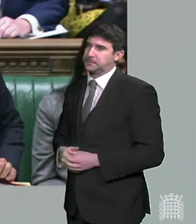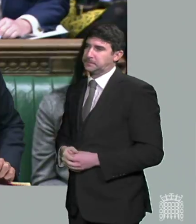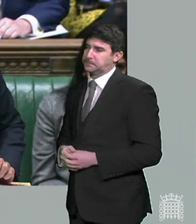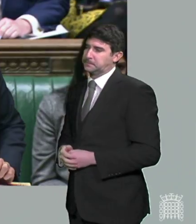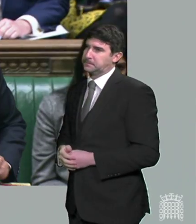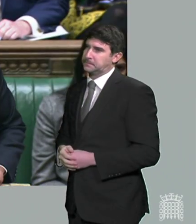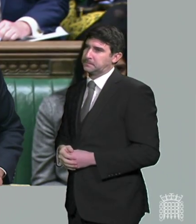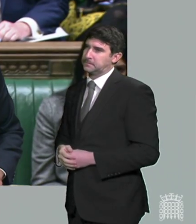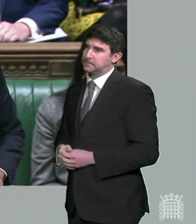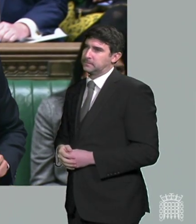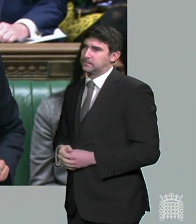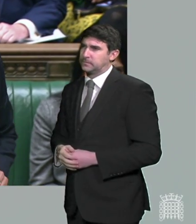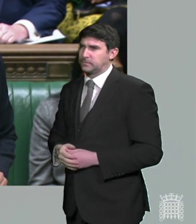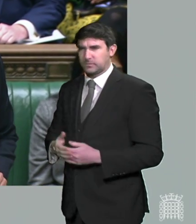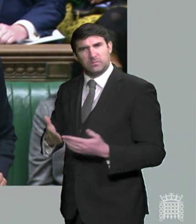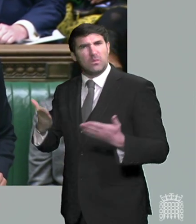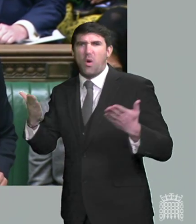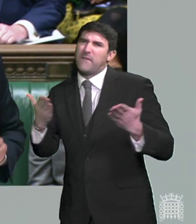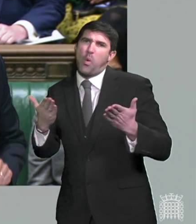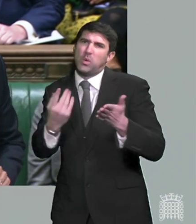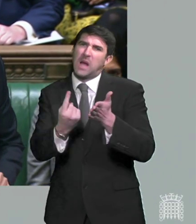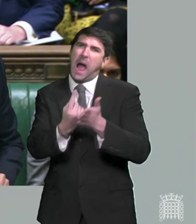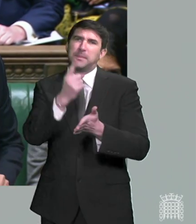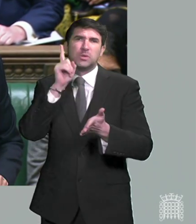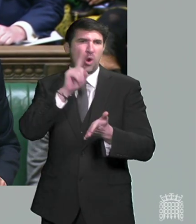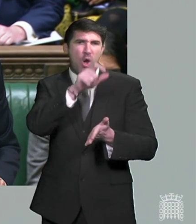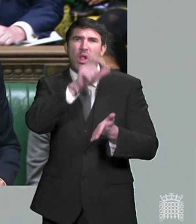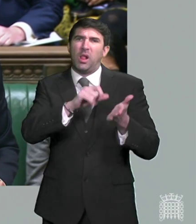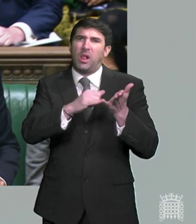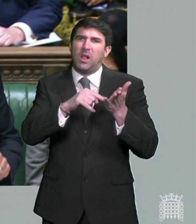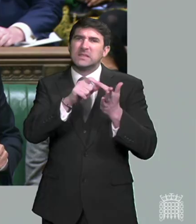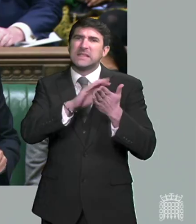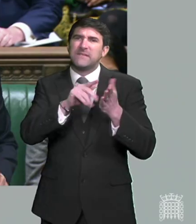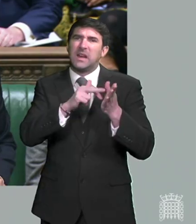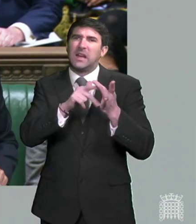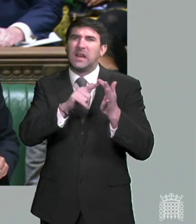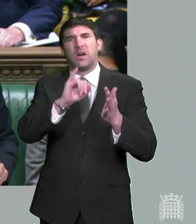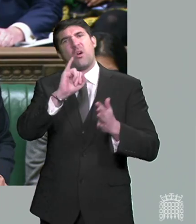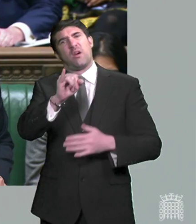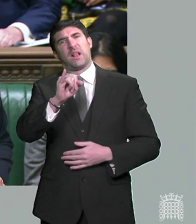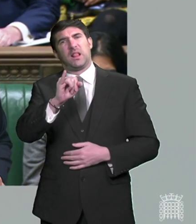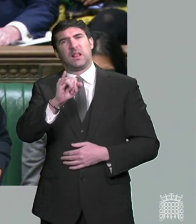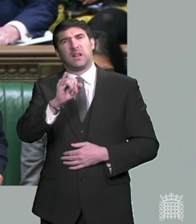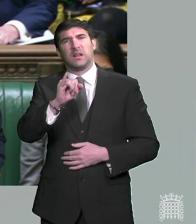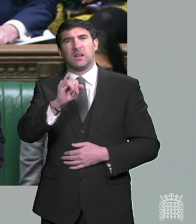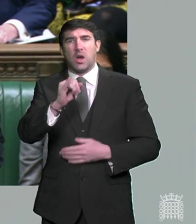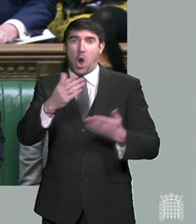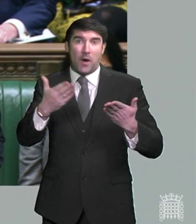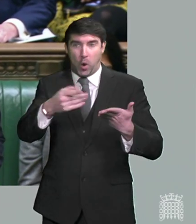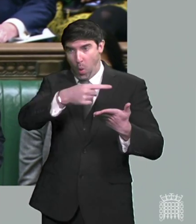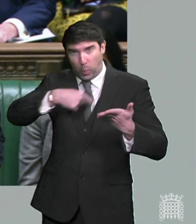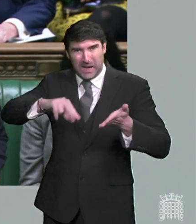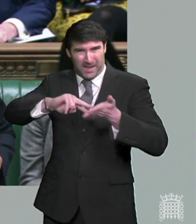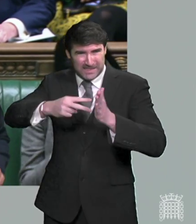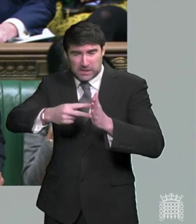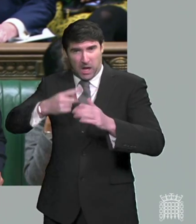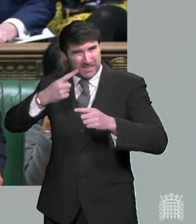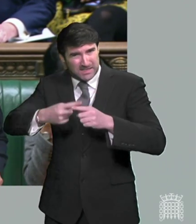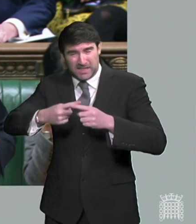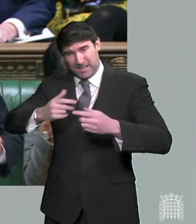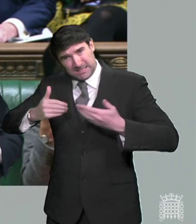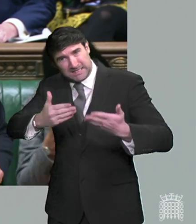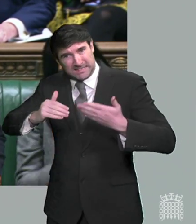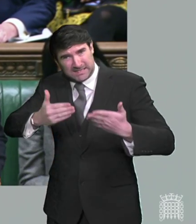Of course Stephanie’s case is a tragedy. Of course, people are working as hard as they can to ensure that people get the care that they need.